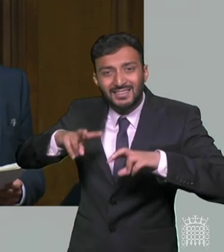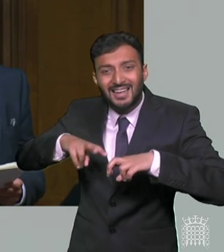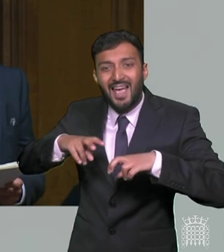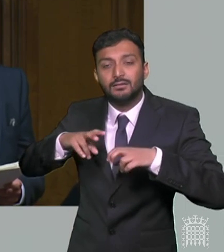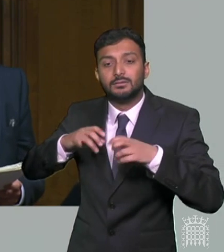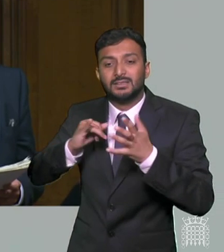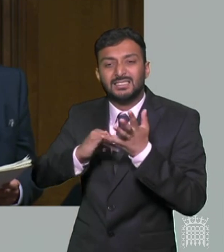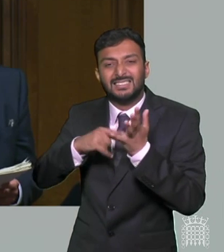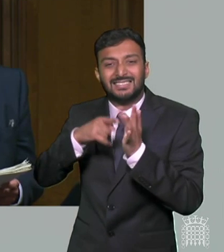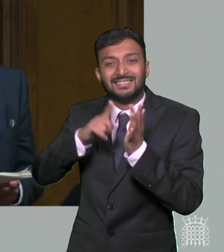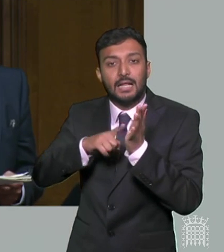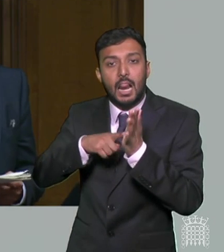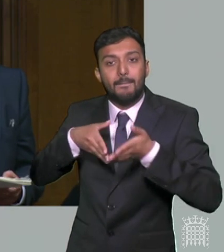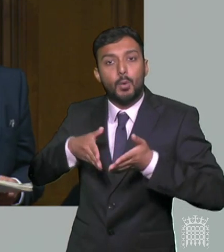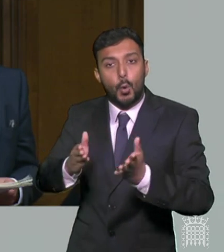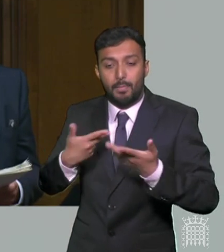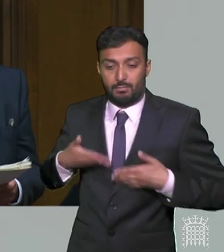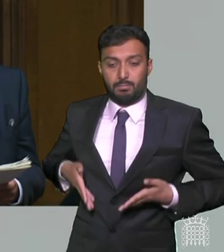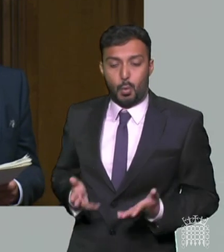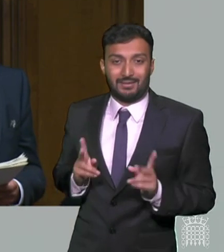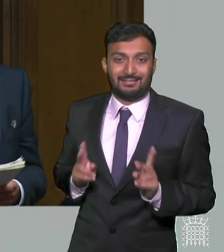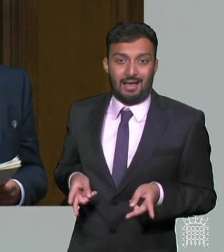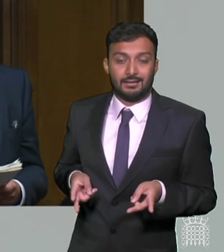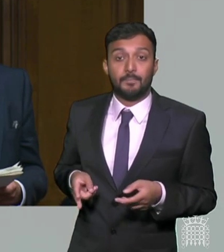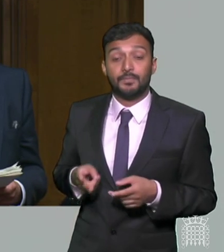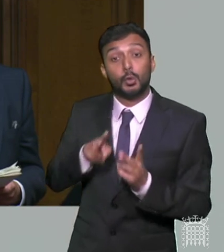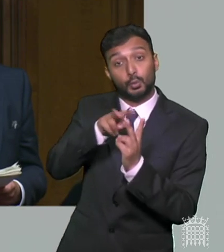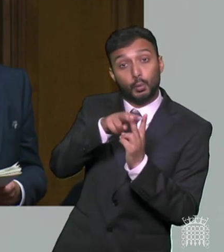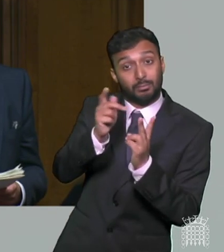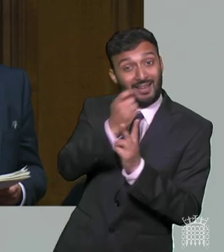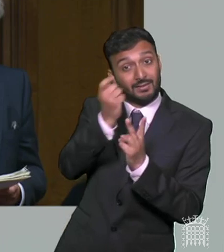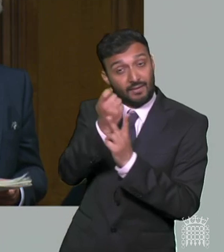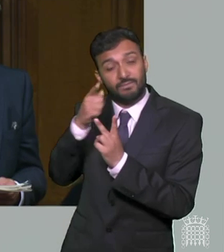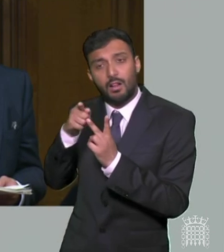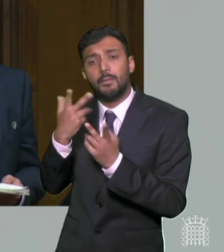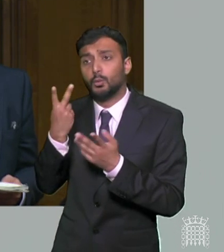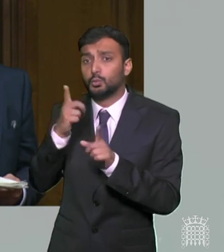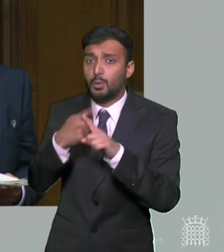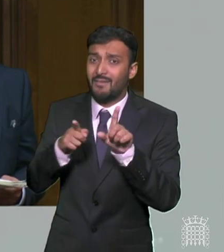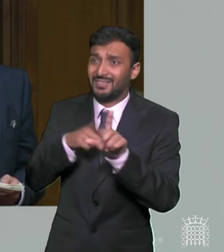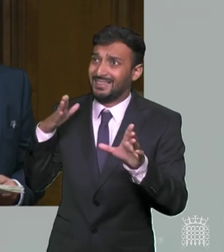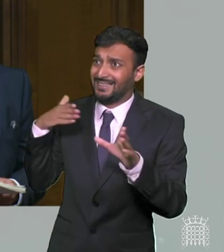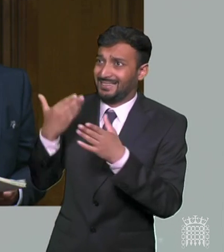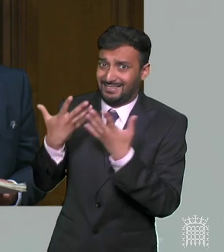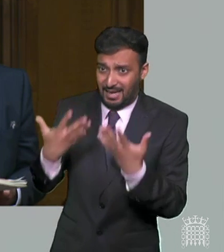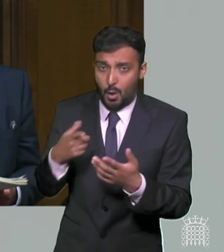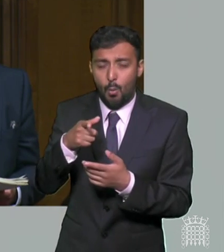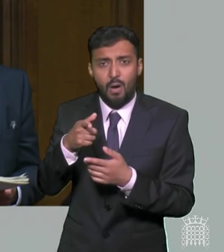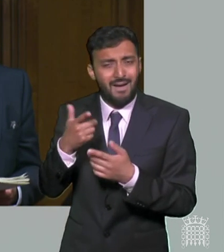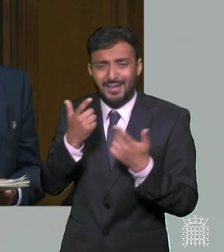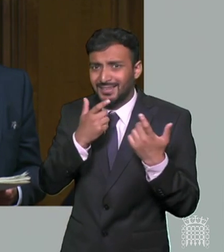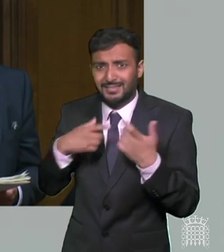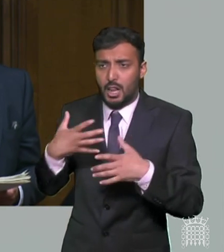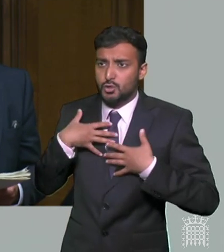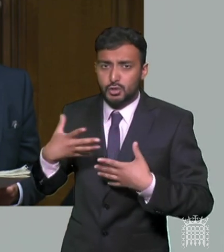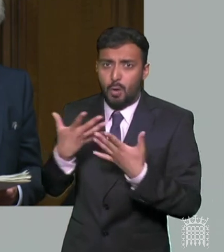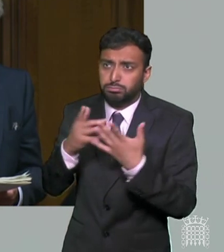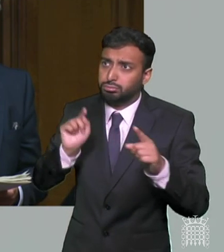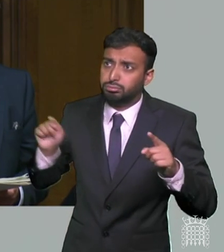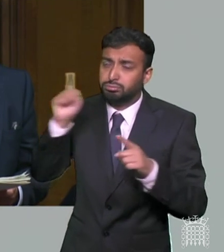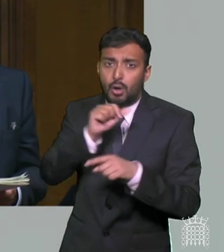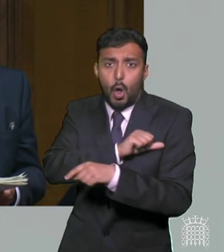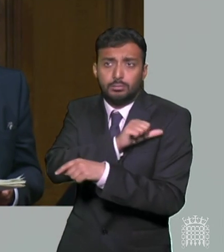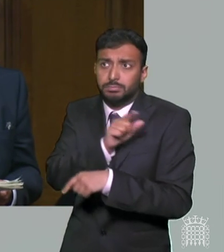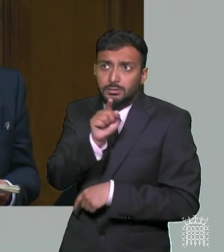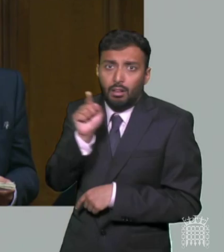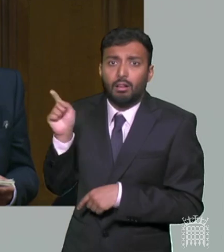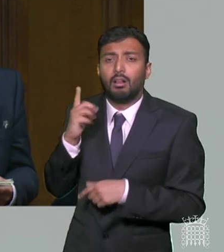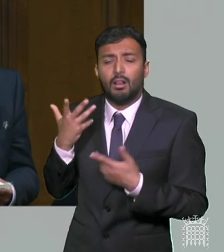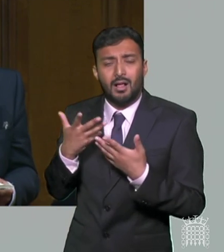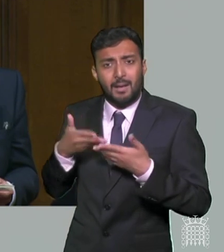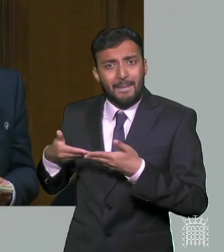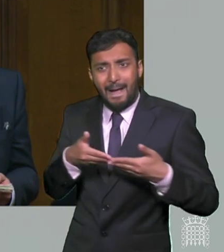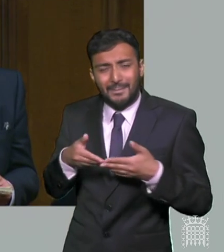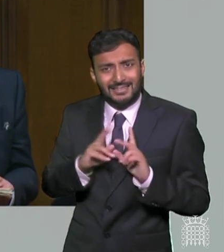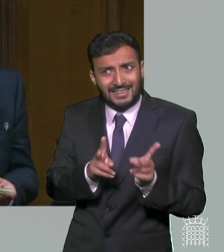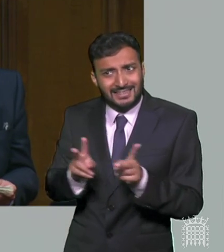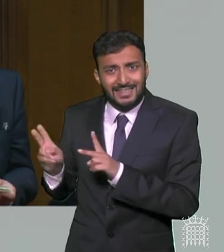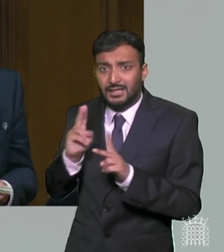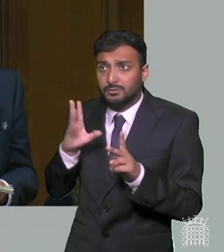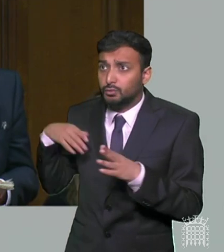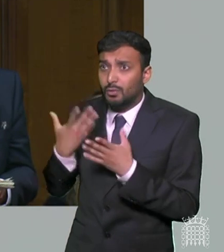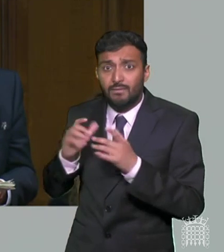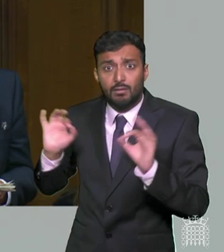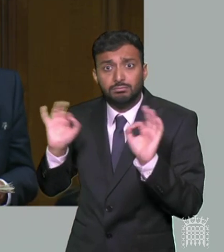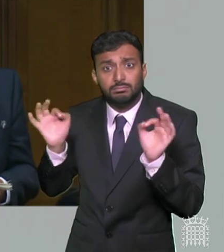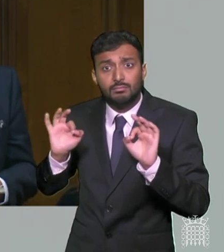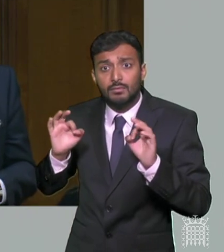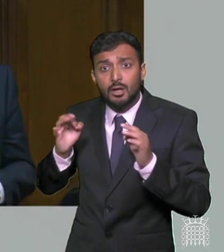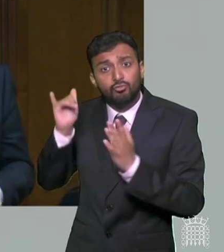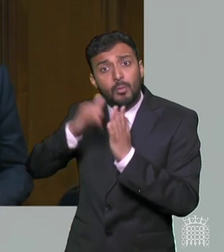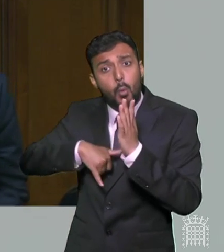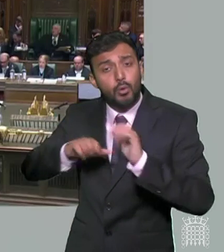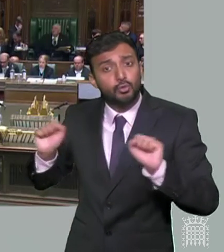The first two have come into force successfully, but, two and a half years on, despite further shocking revelations about deaths of babies at several hospitals, no report has yet been published; nor are there regulations to give coroners the powers they need.